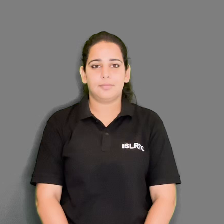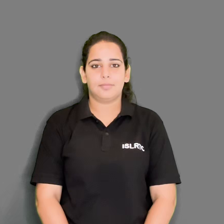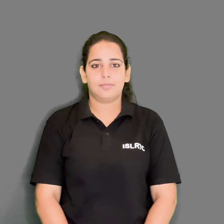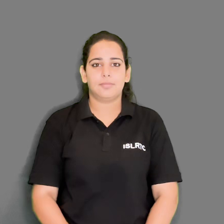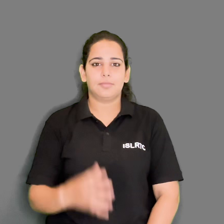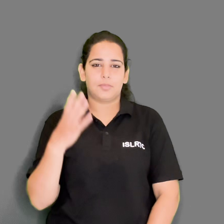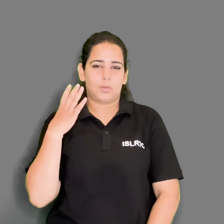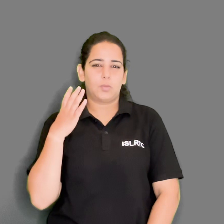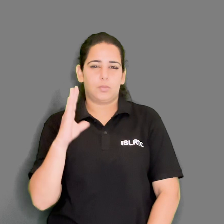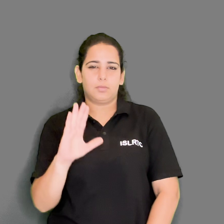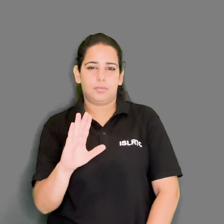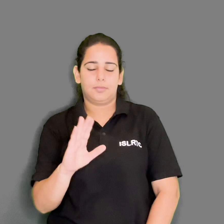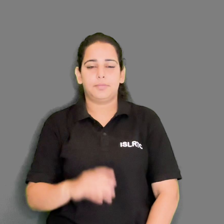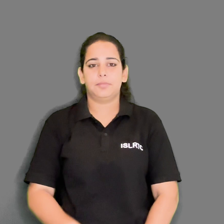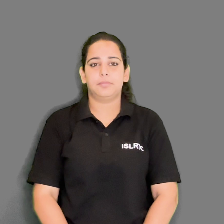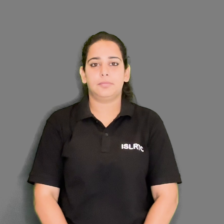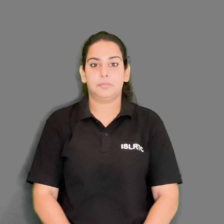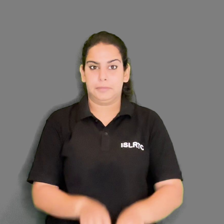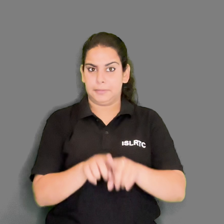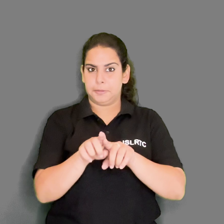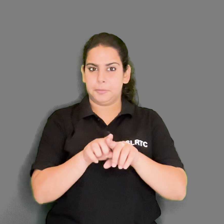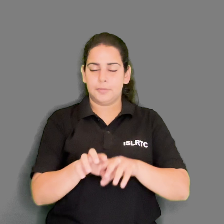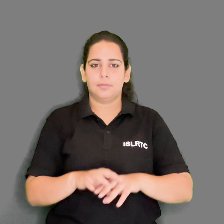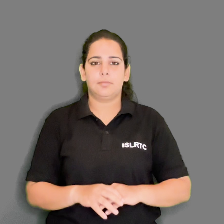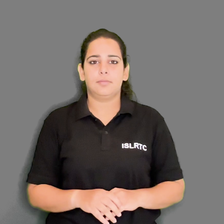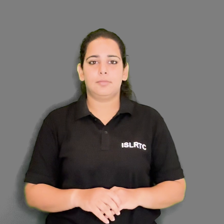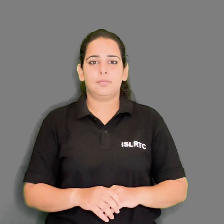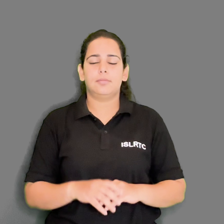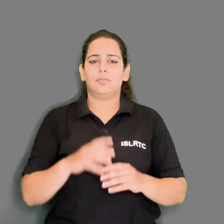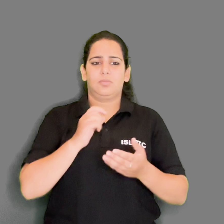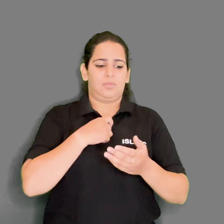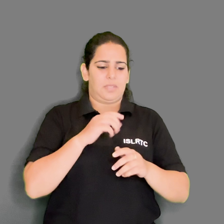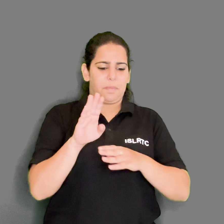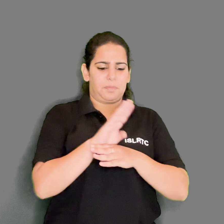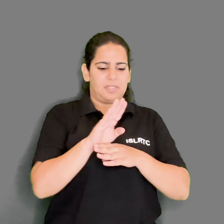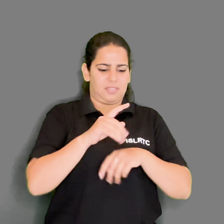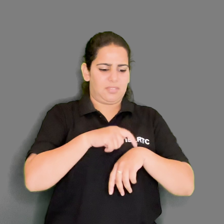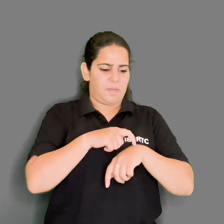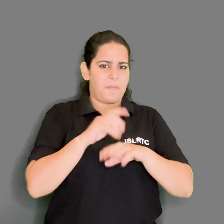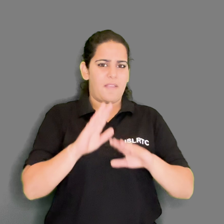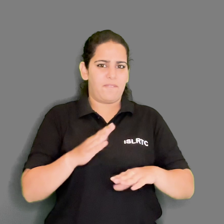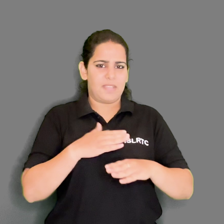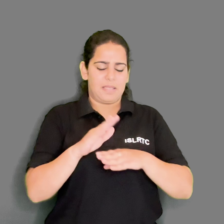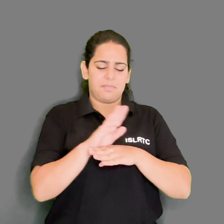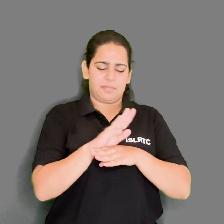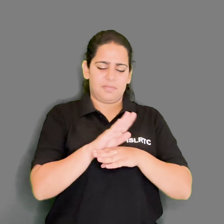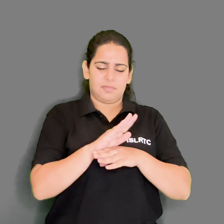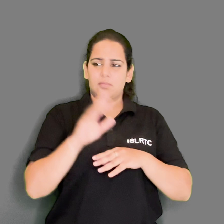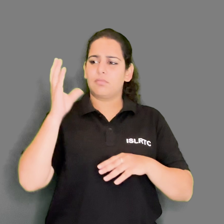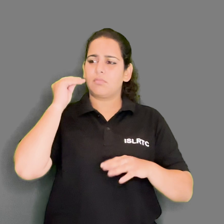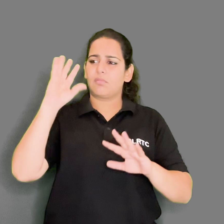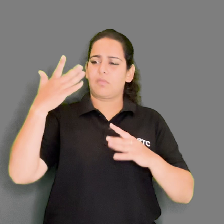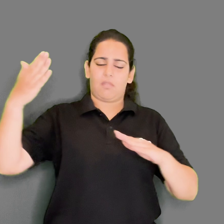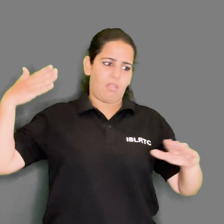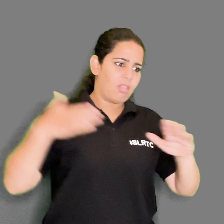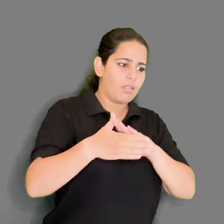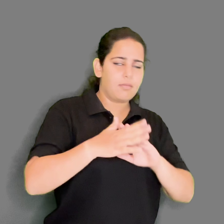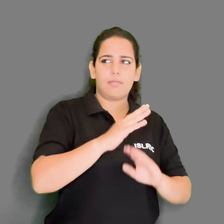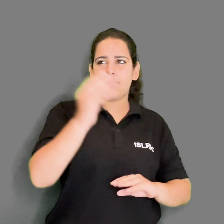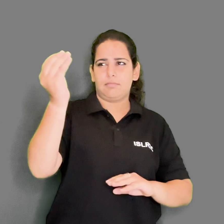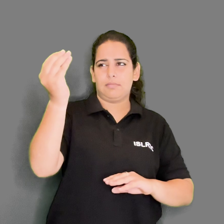Awaiting To expect or to wait for or to look for